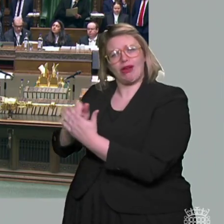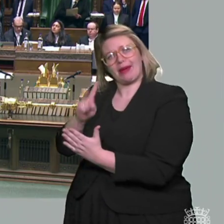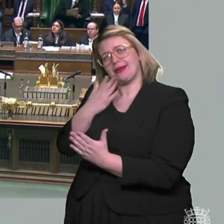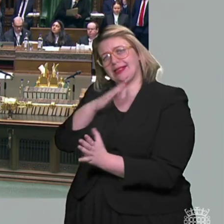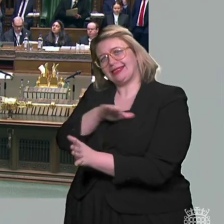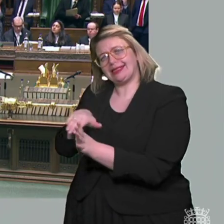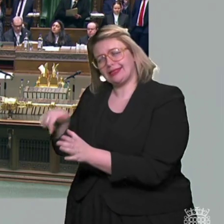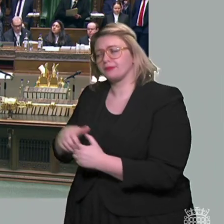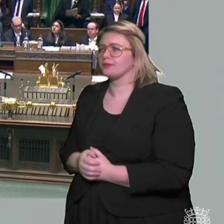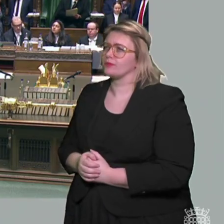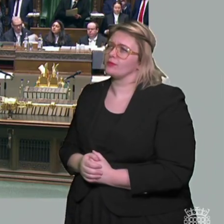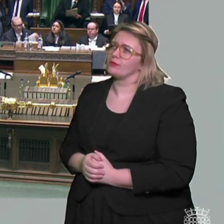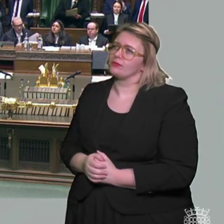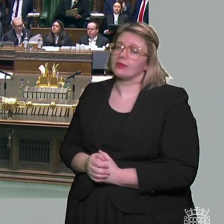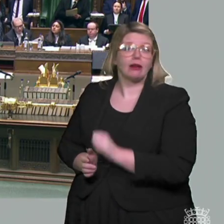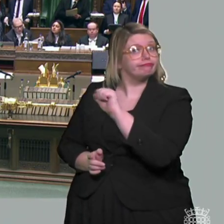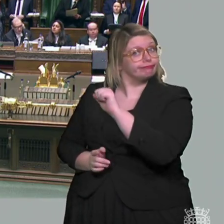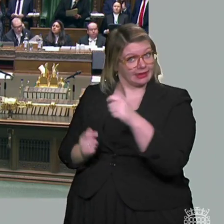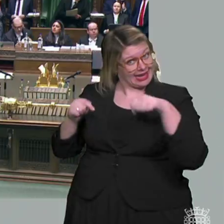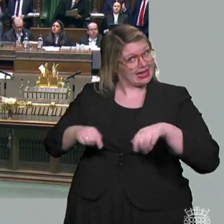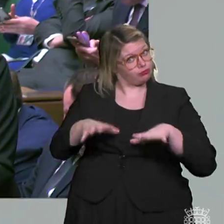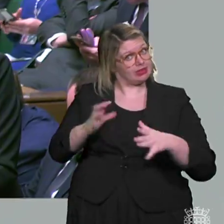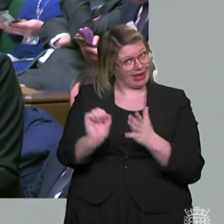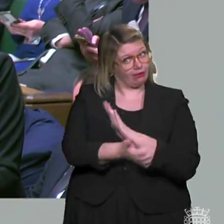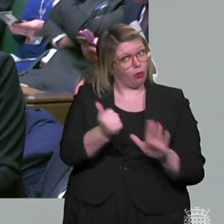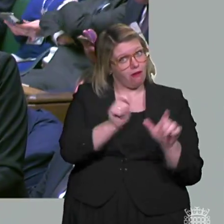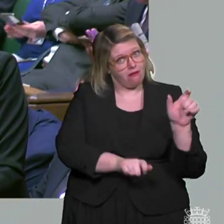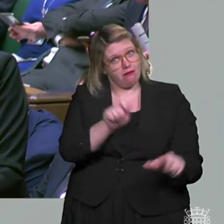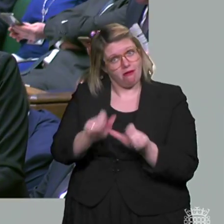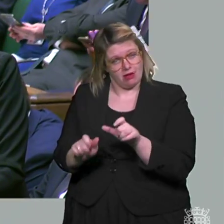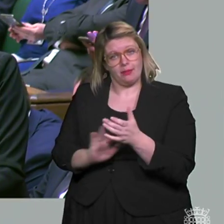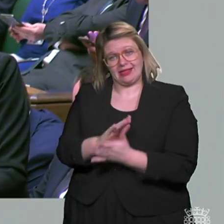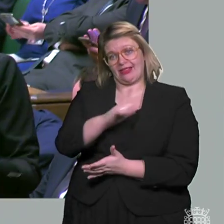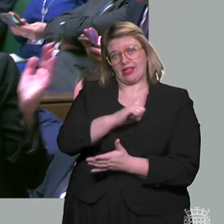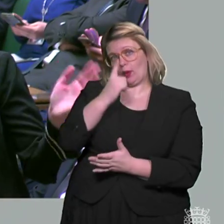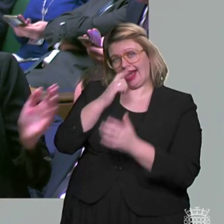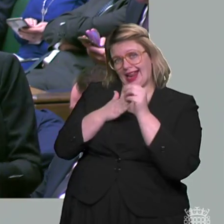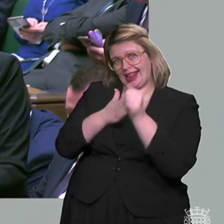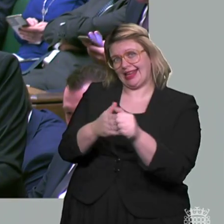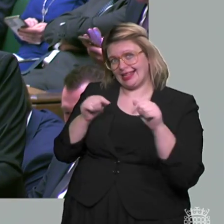It is absolutely because we have the best and the brightest in this country that we can lead the way.